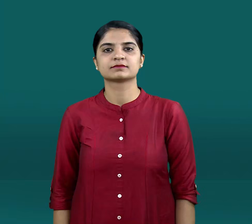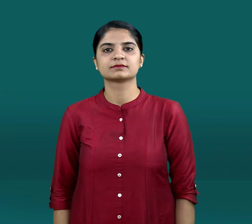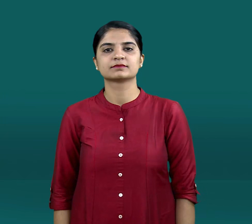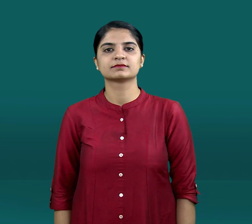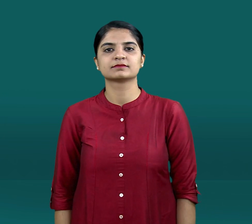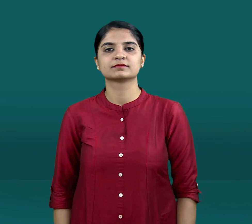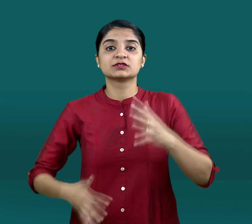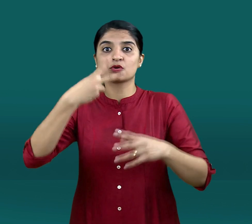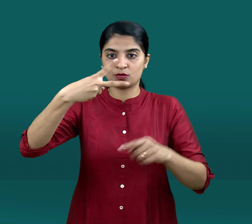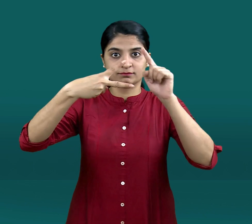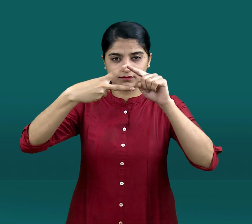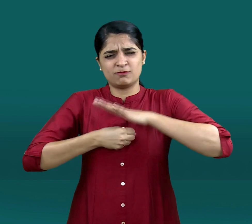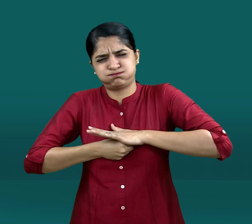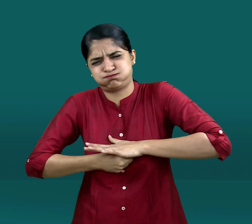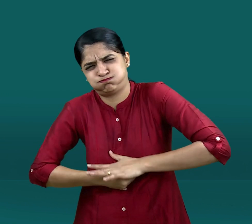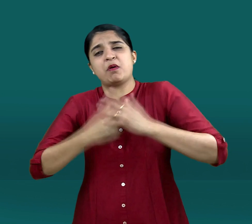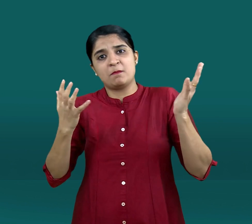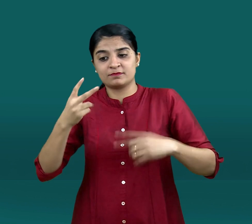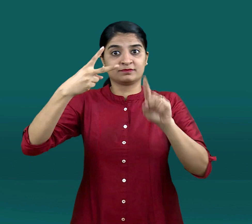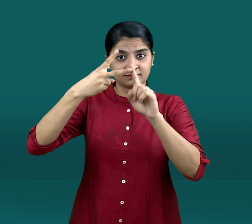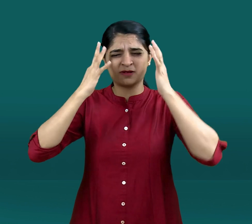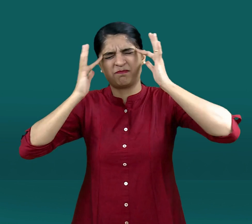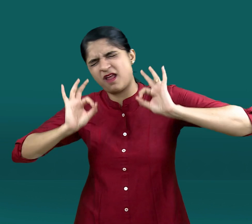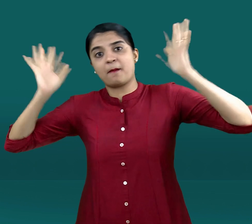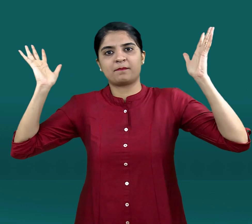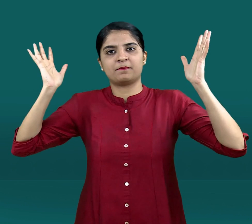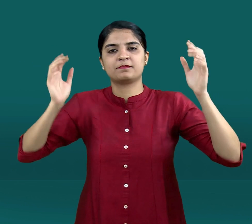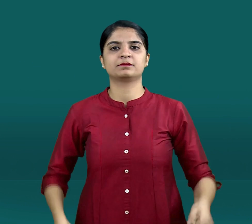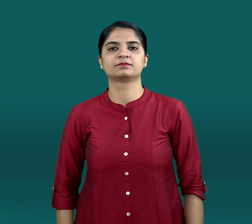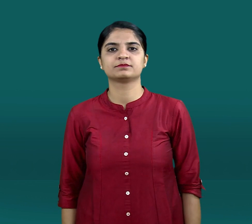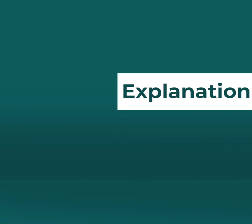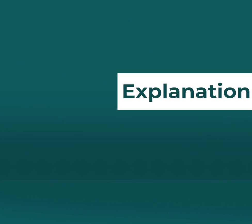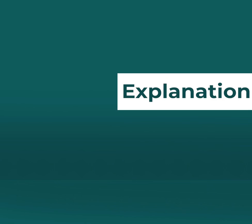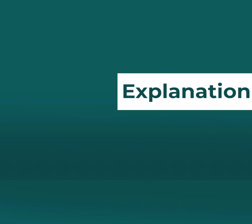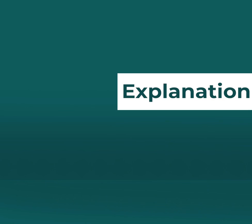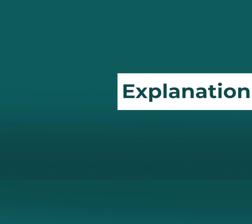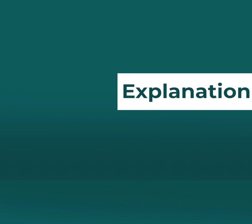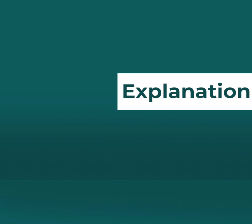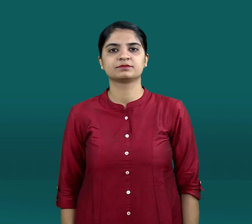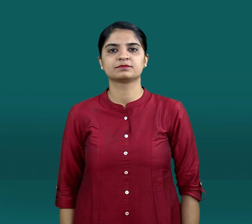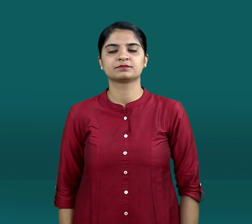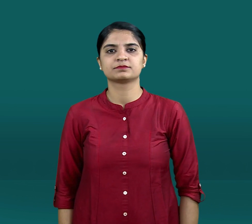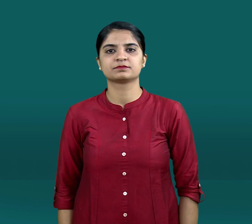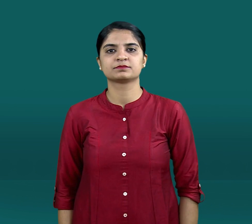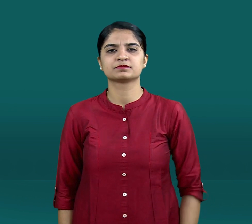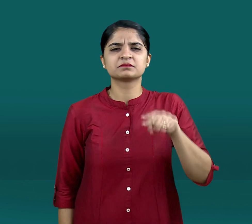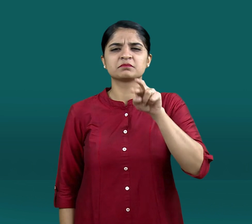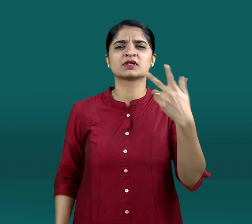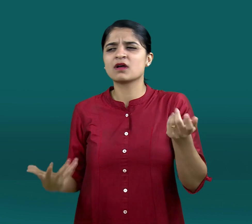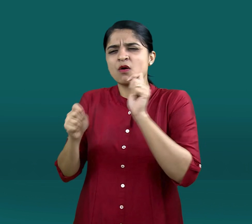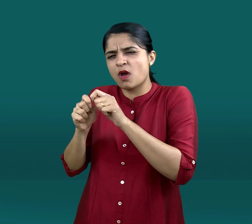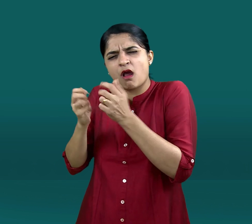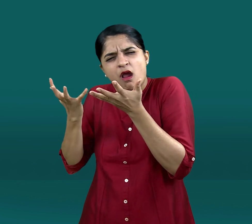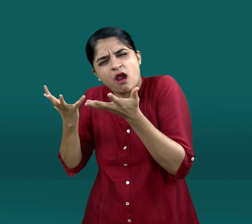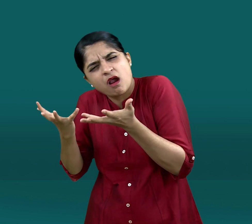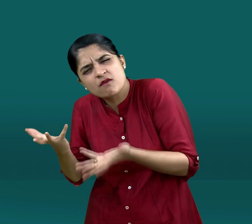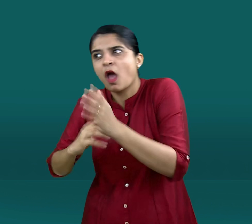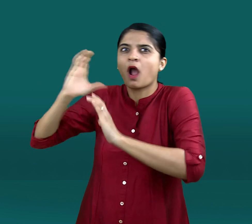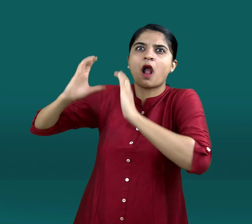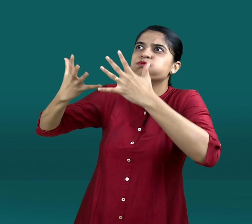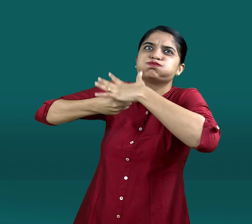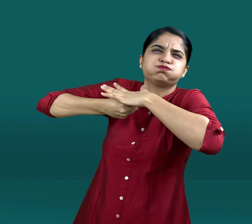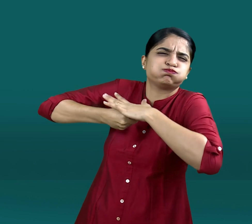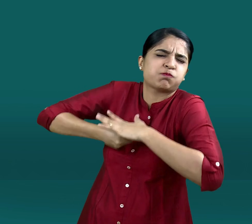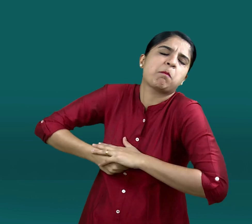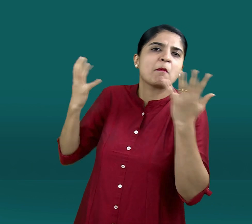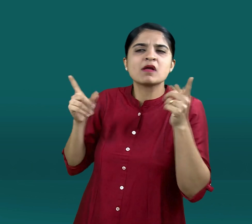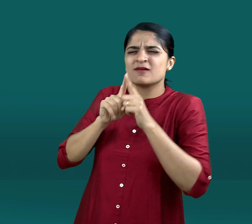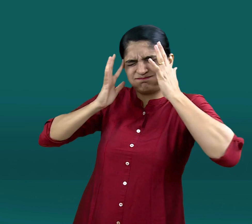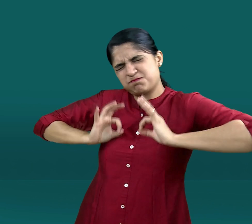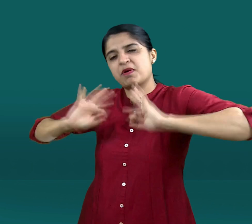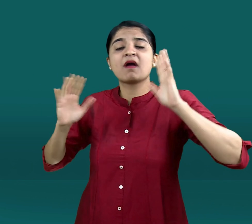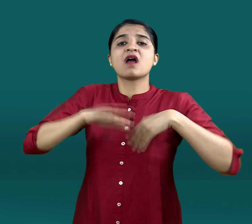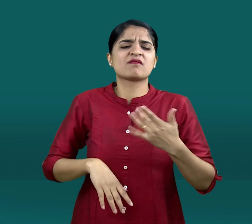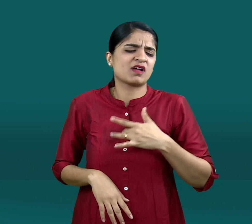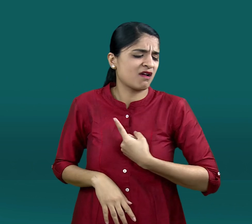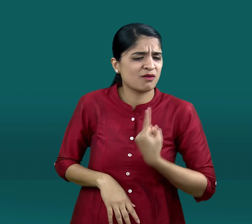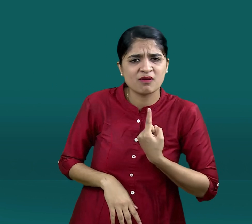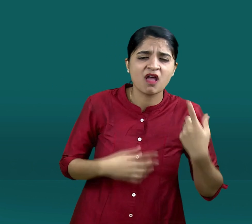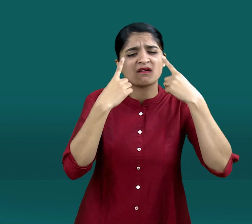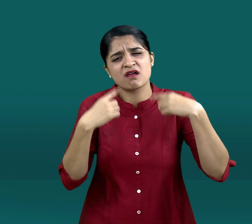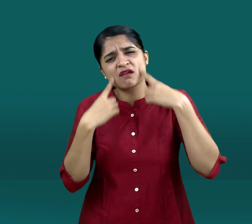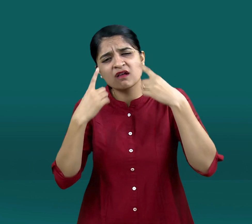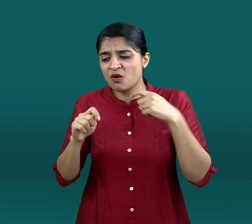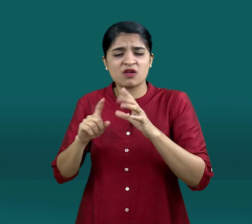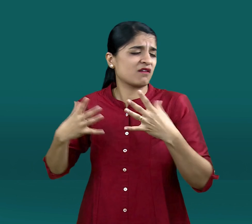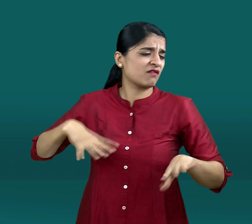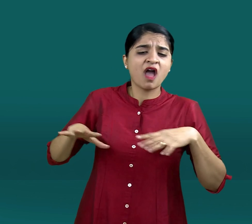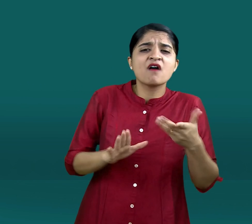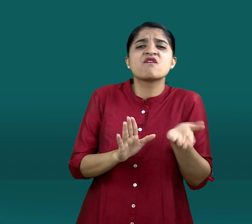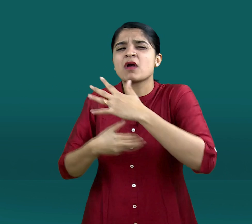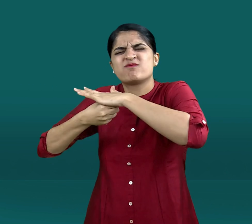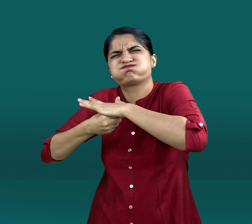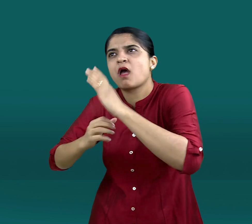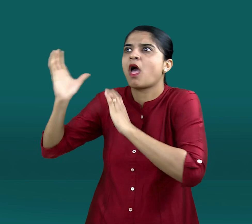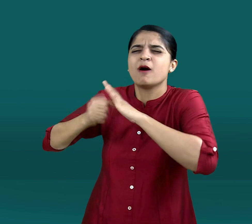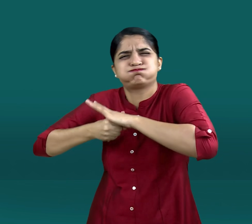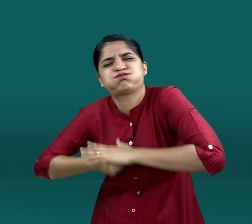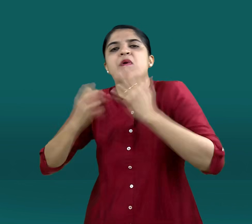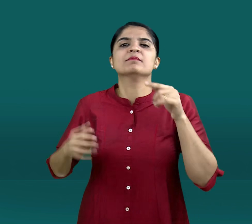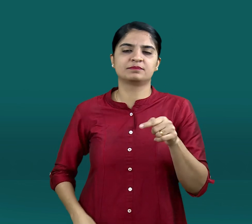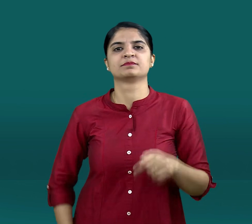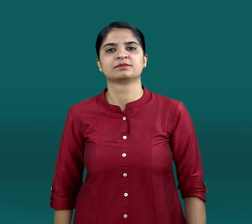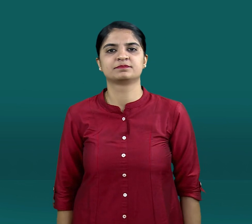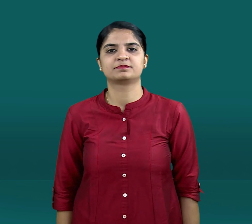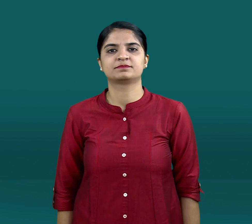Burnout